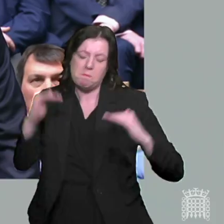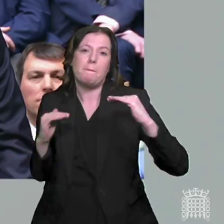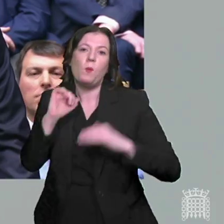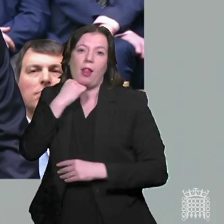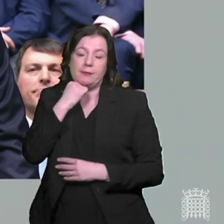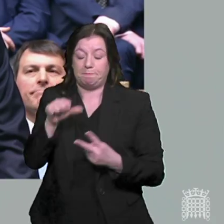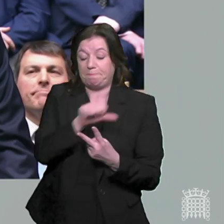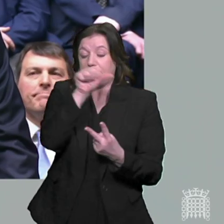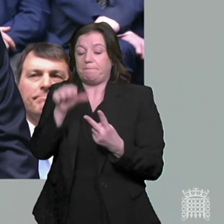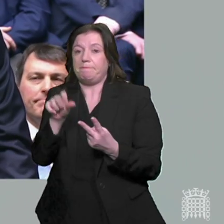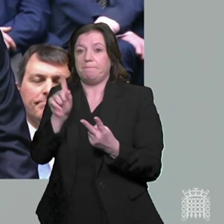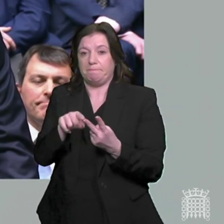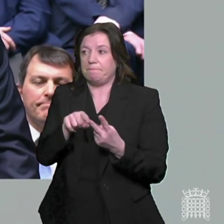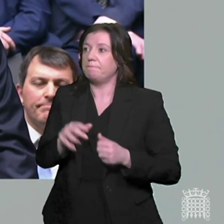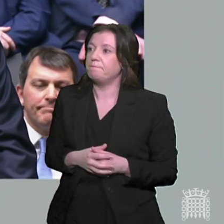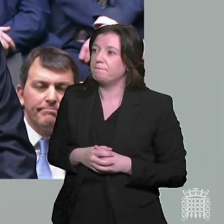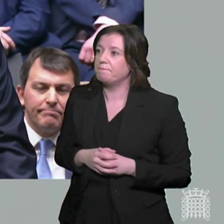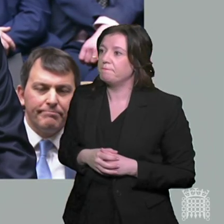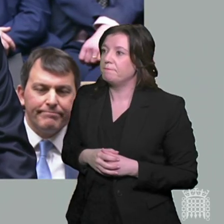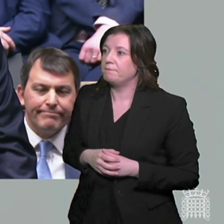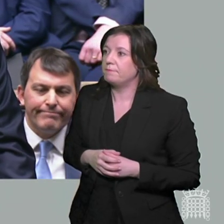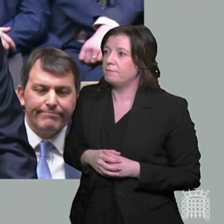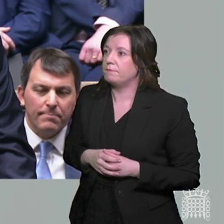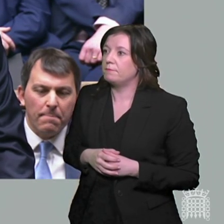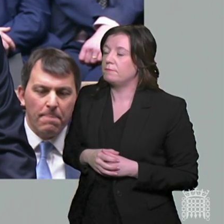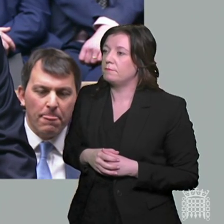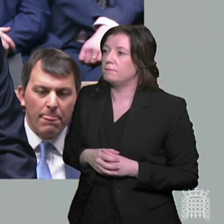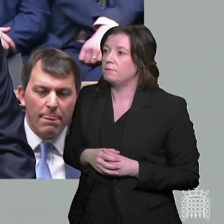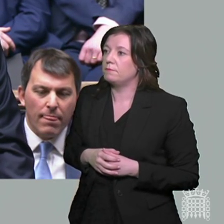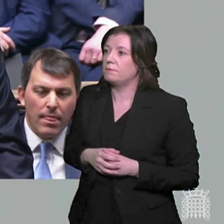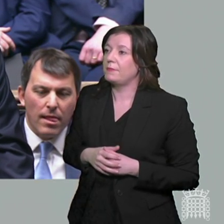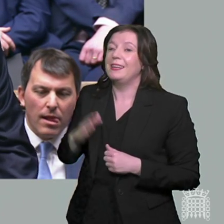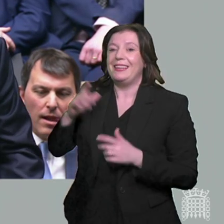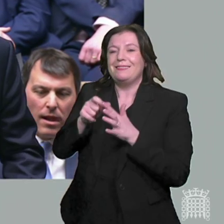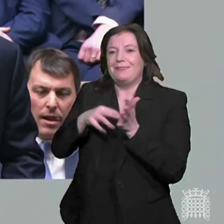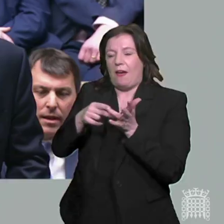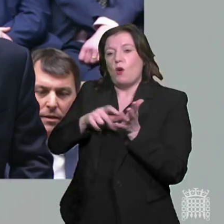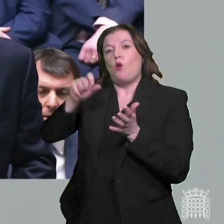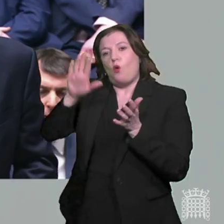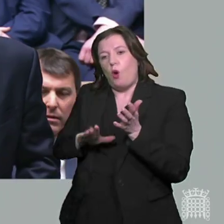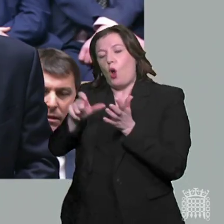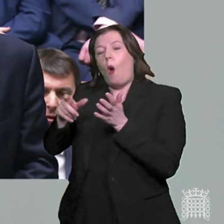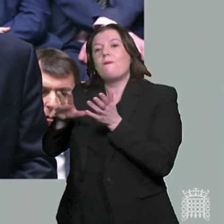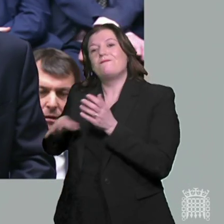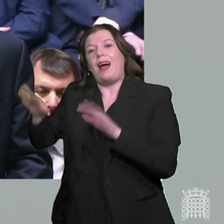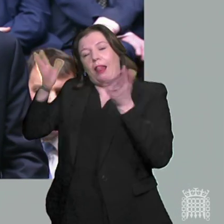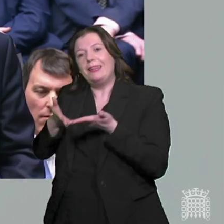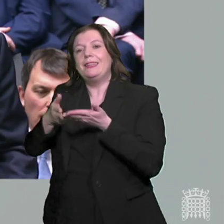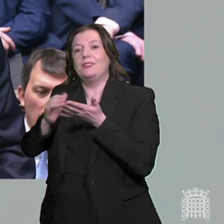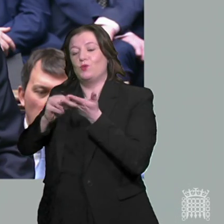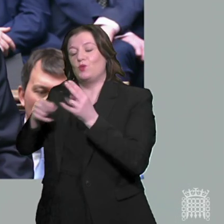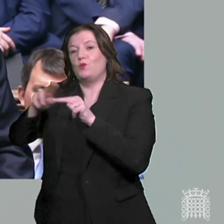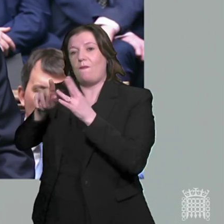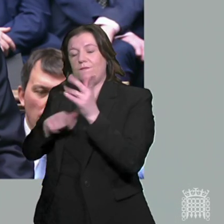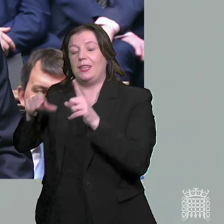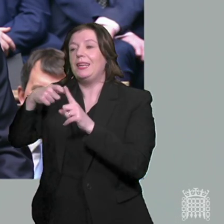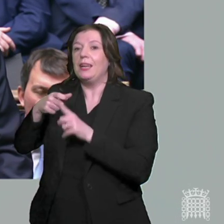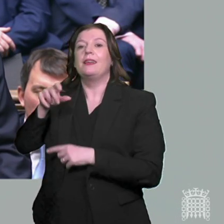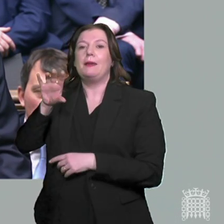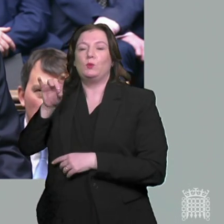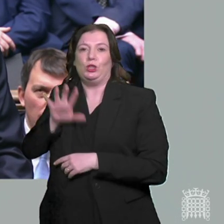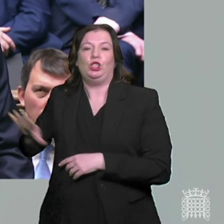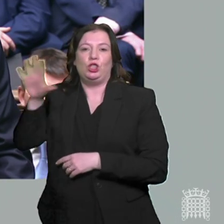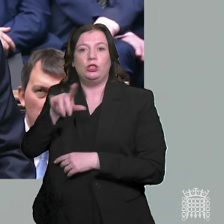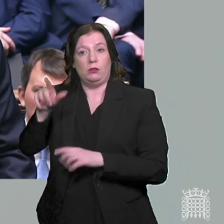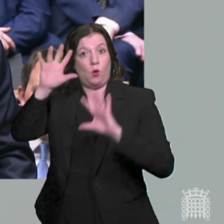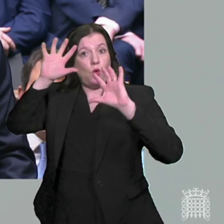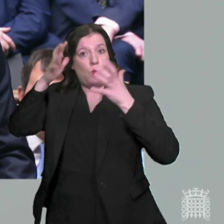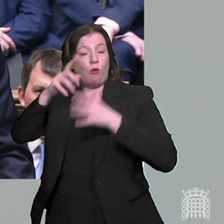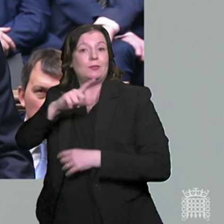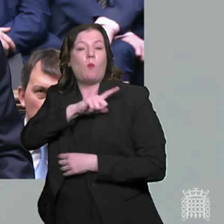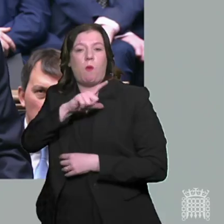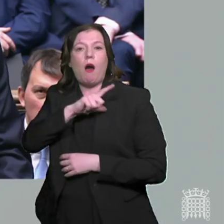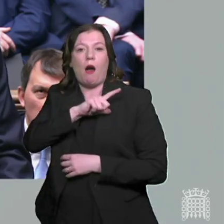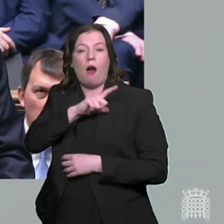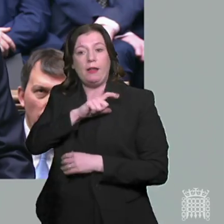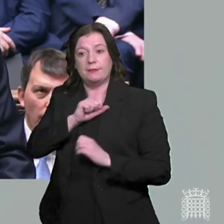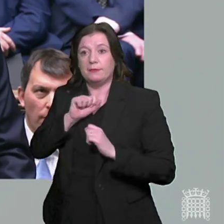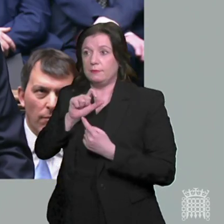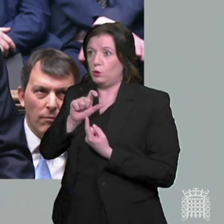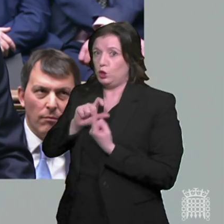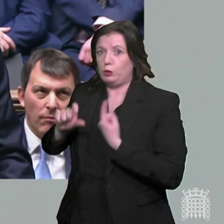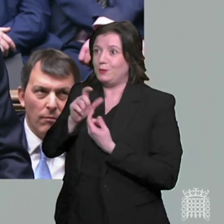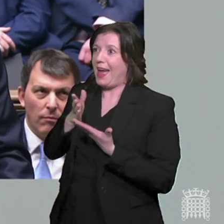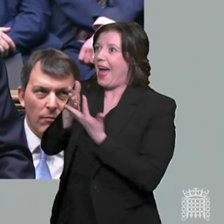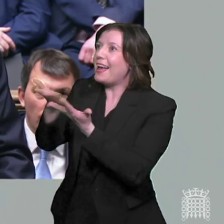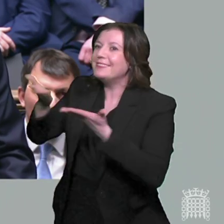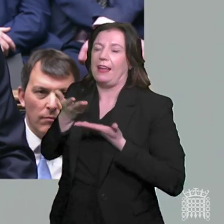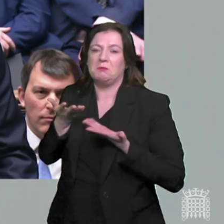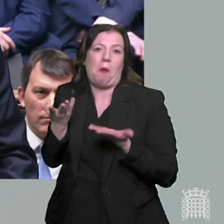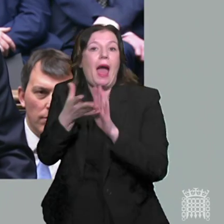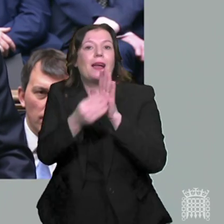Next, I have listened to representations from my honourable Friends the Members for East Devon , for North Cornwall , for Colne Valley and for Central Suffolk and North Ipswich about the risk to community facilities, especially swimming pools, caused by high costs.